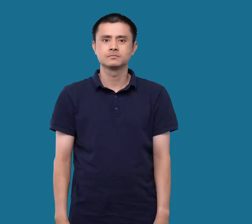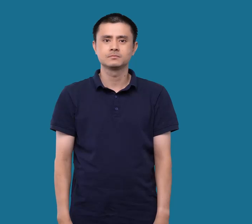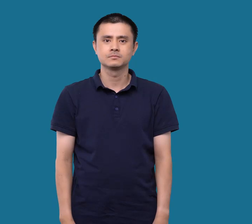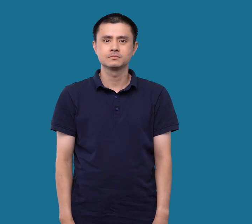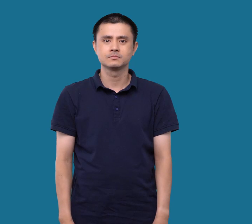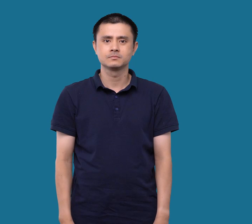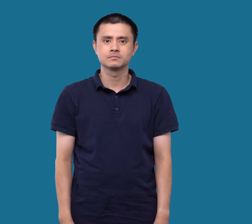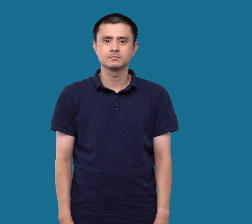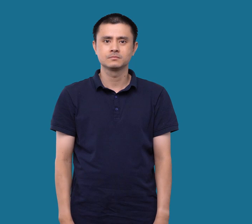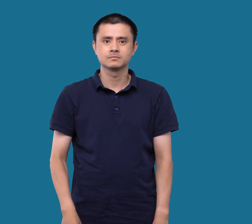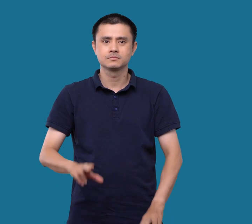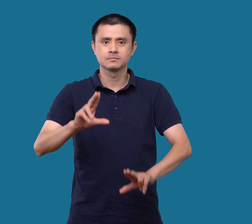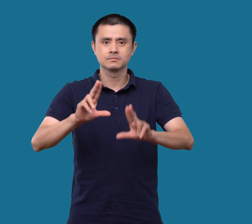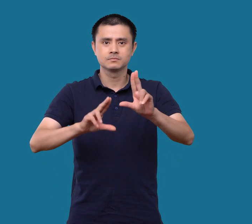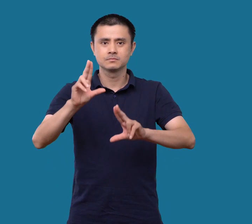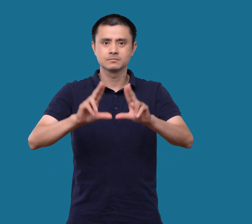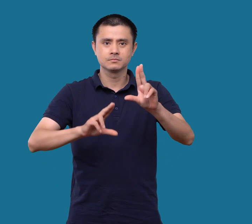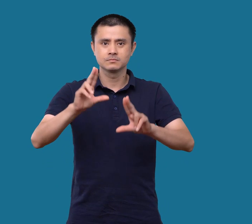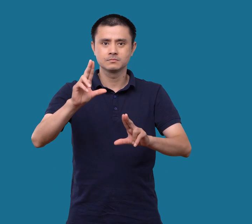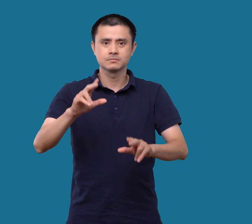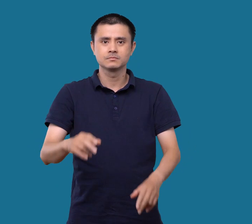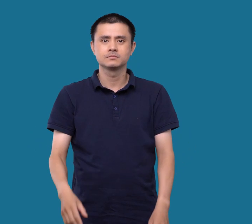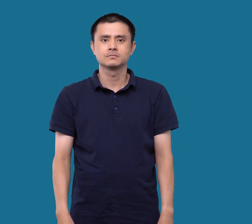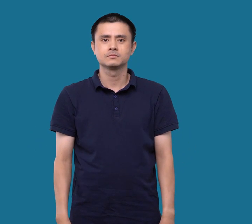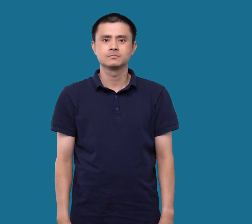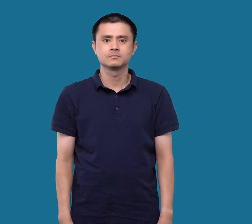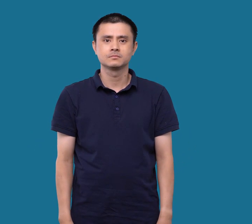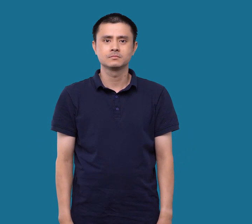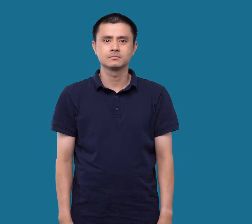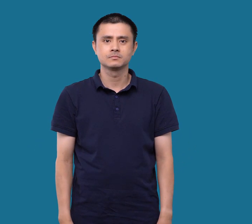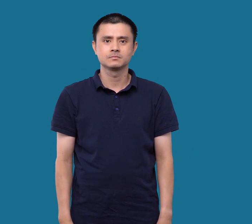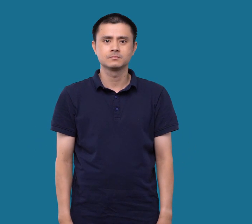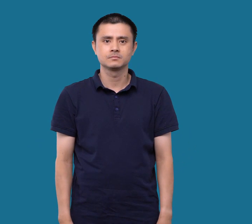Kiên Giang